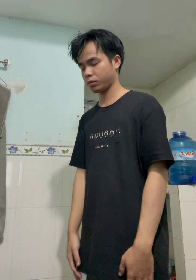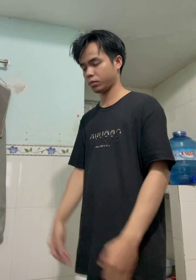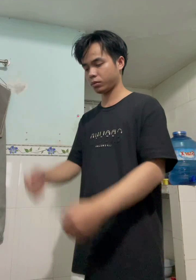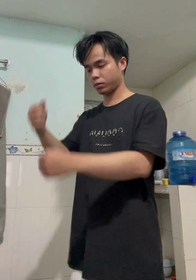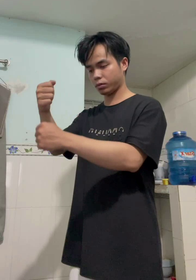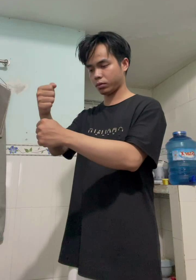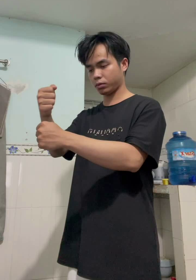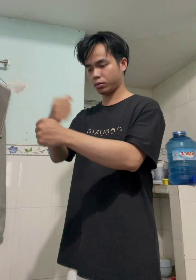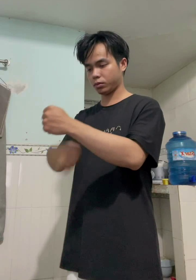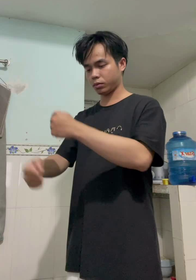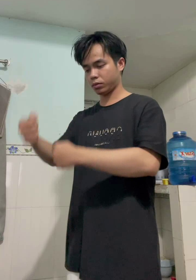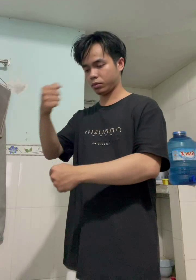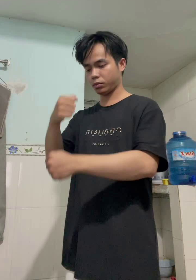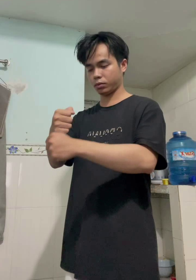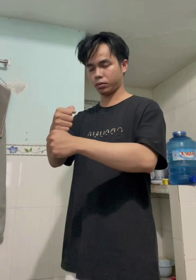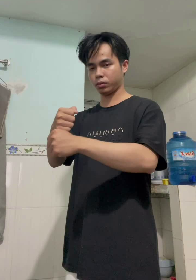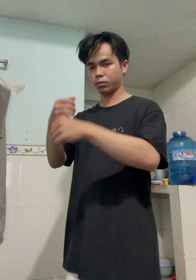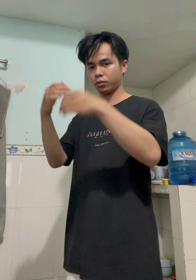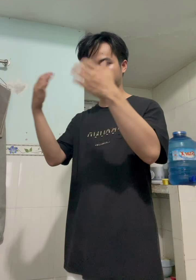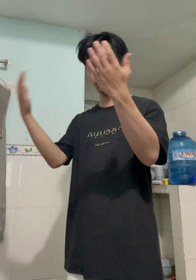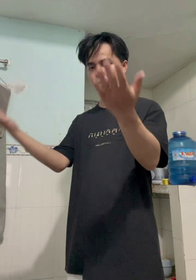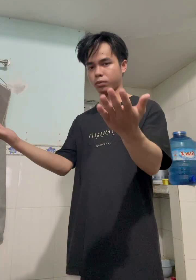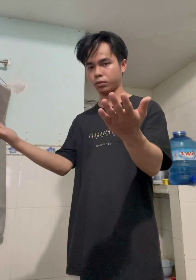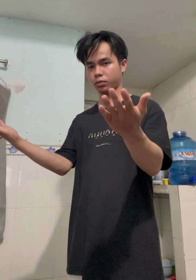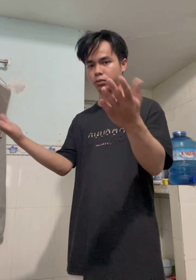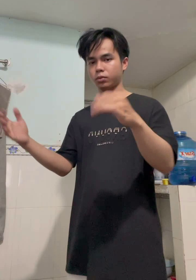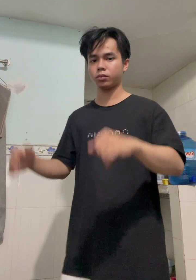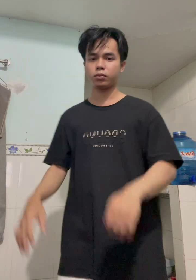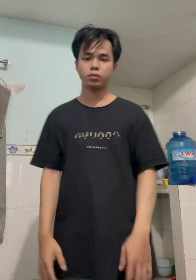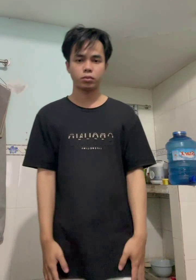nam nay